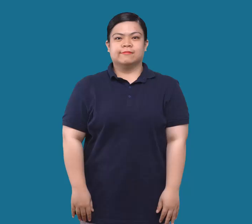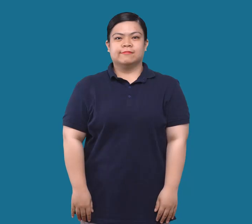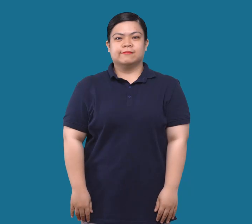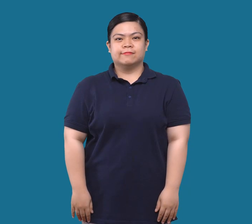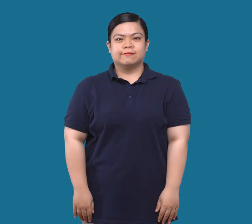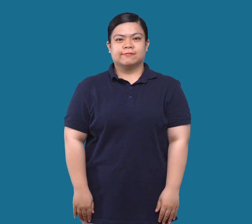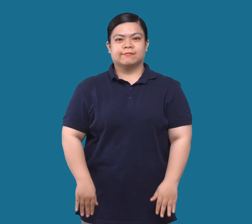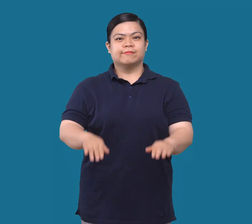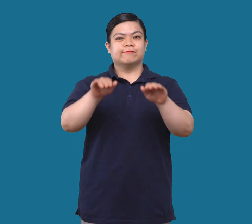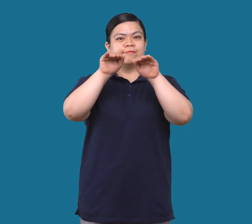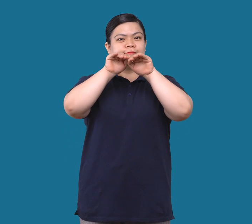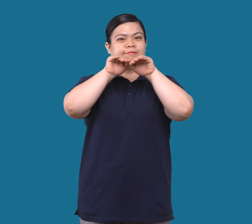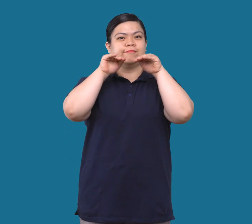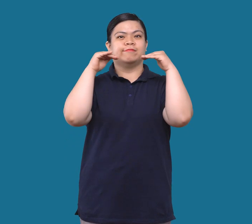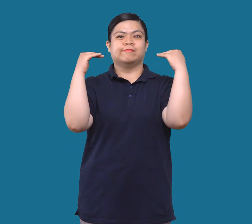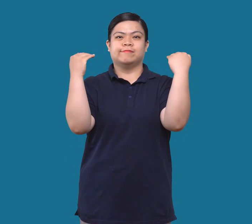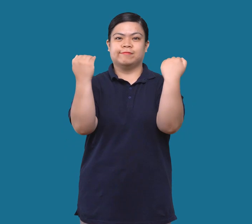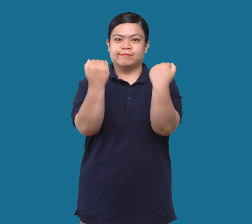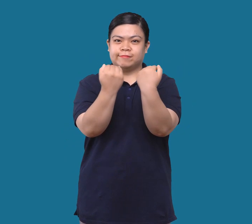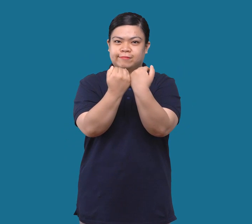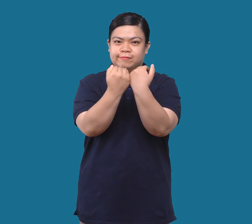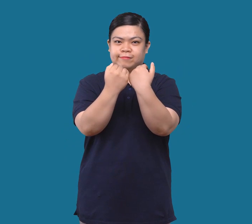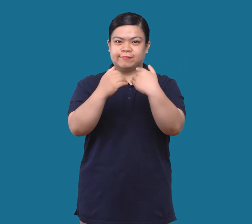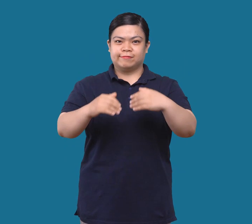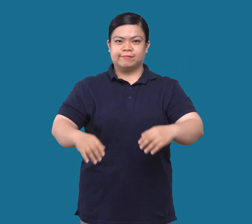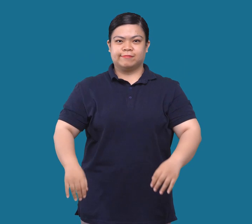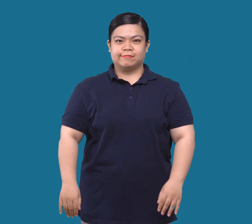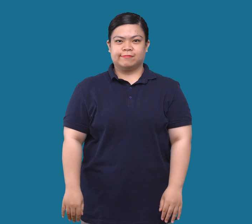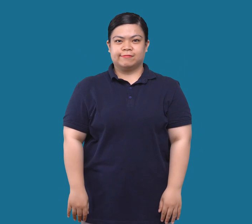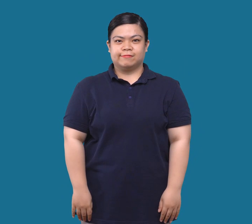sân vận động